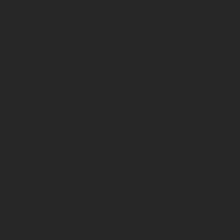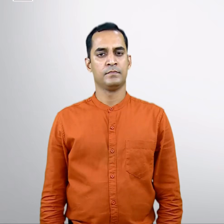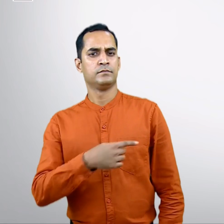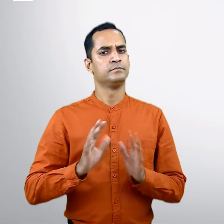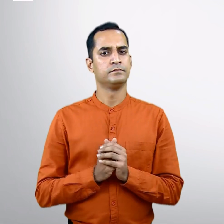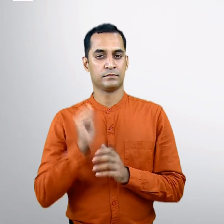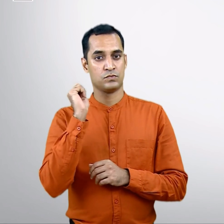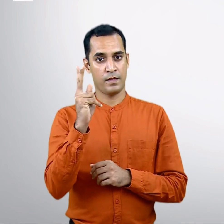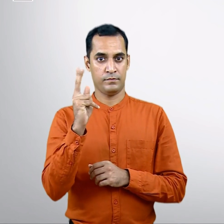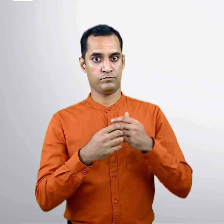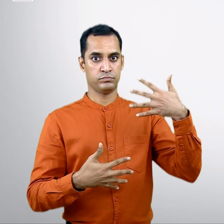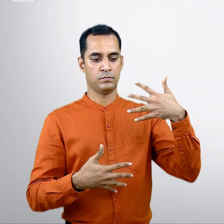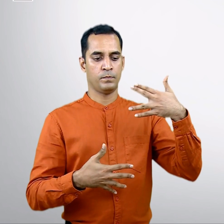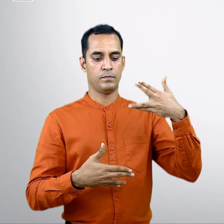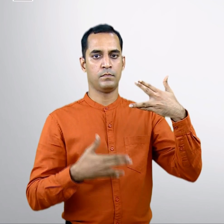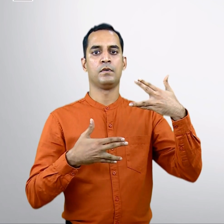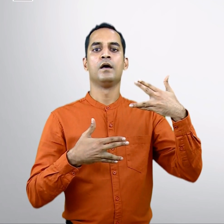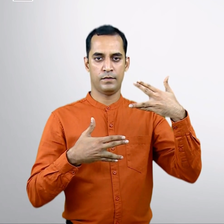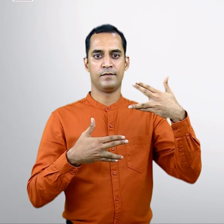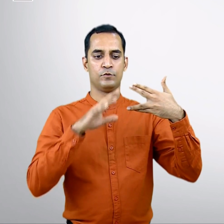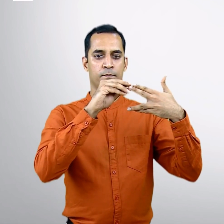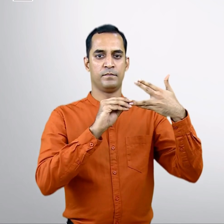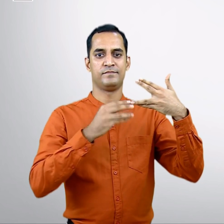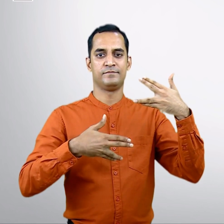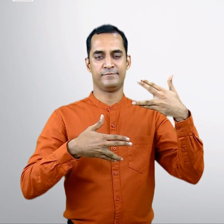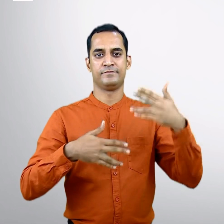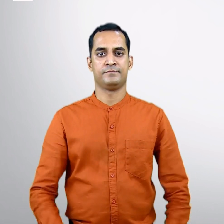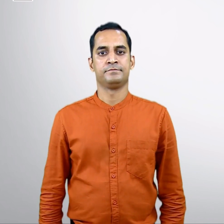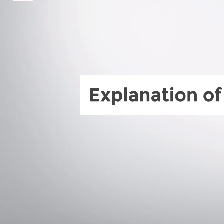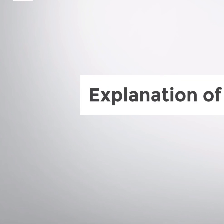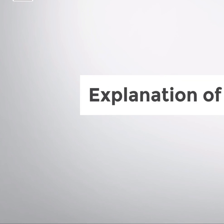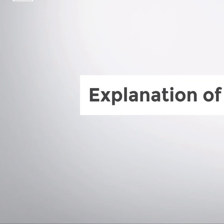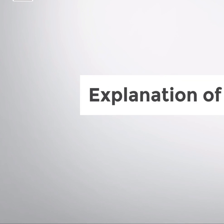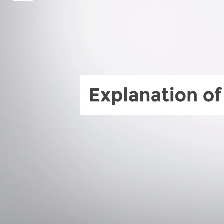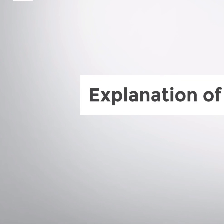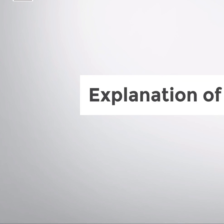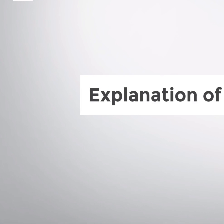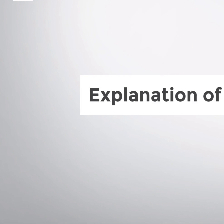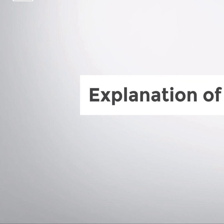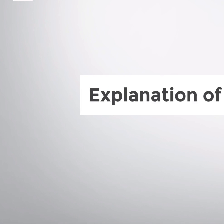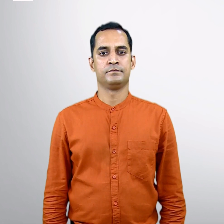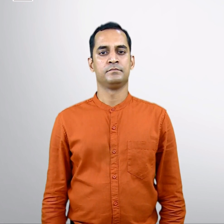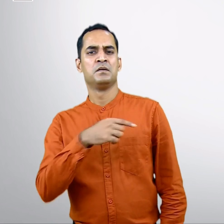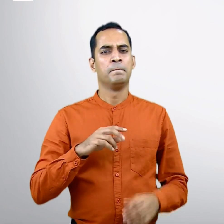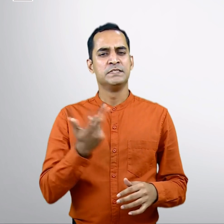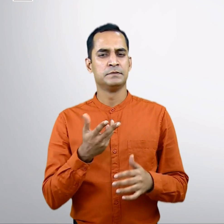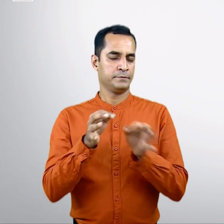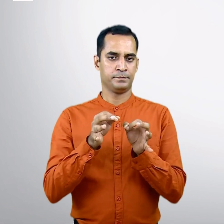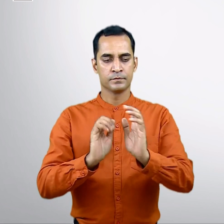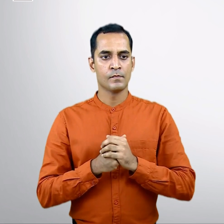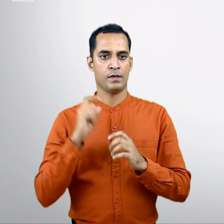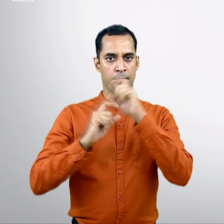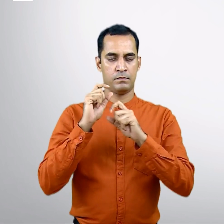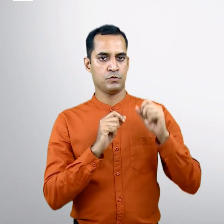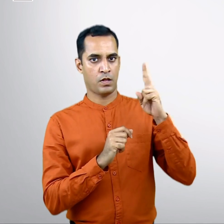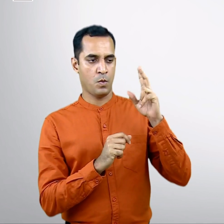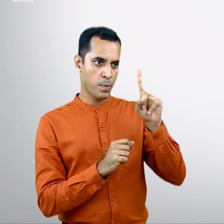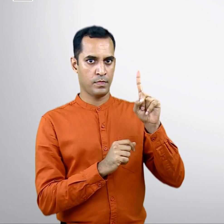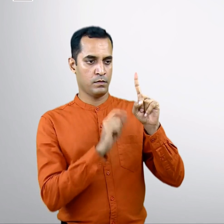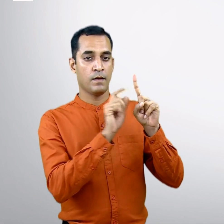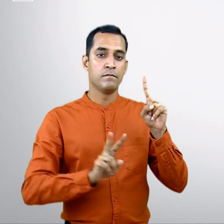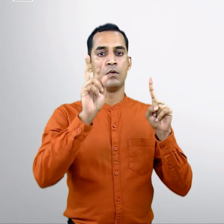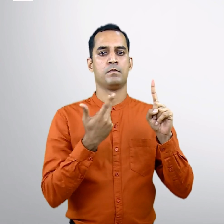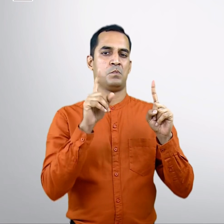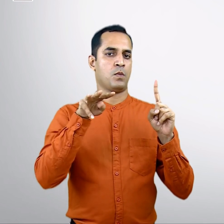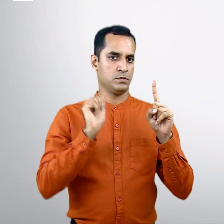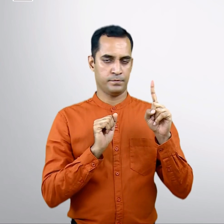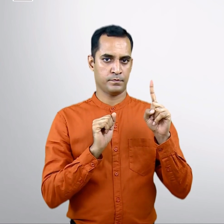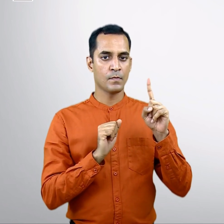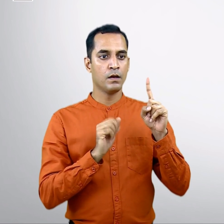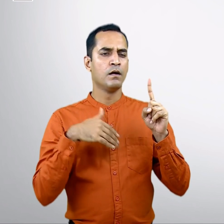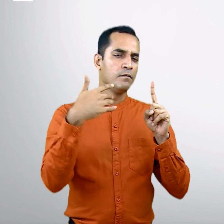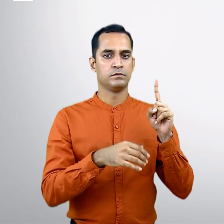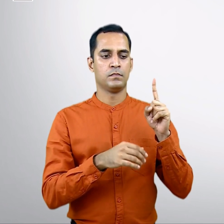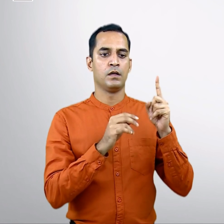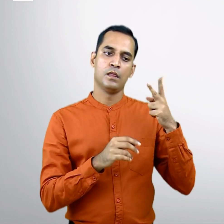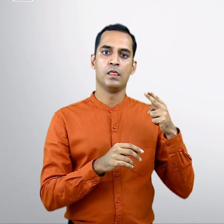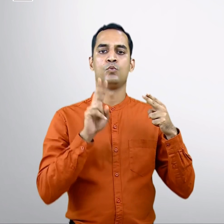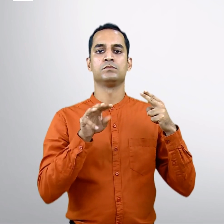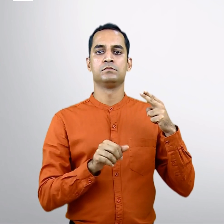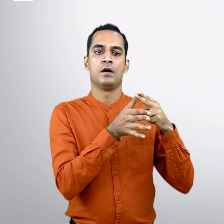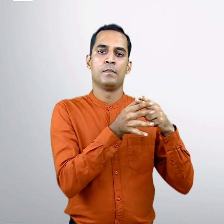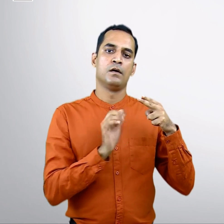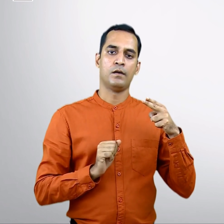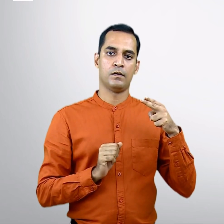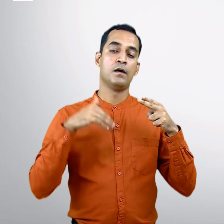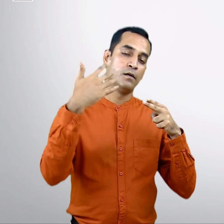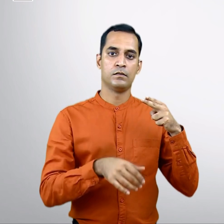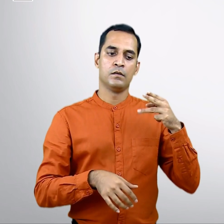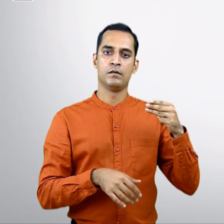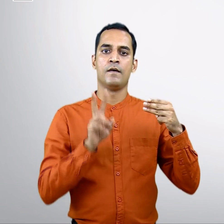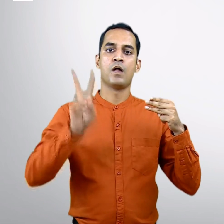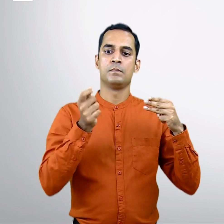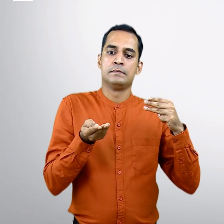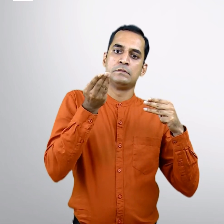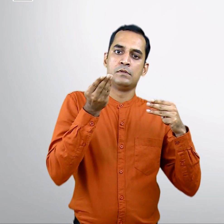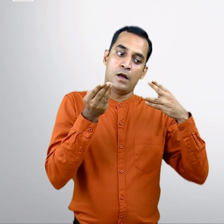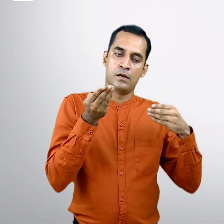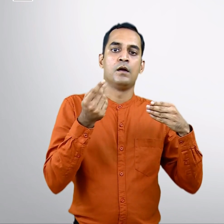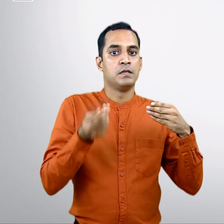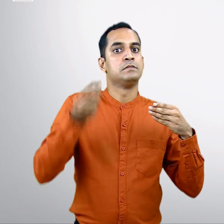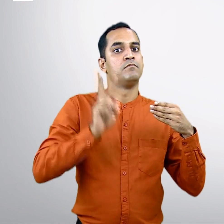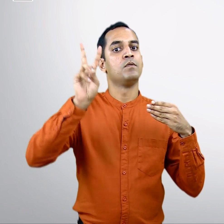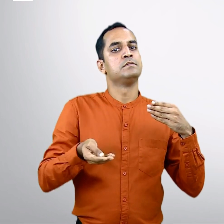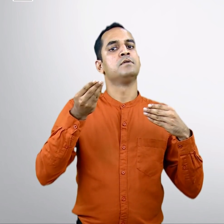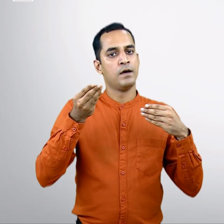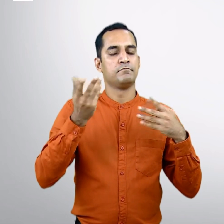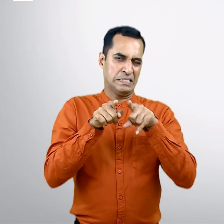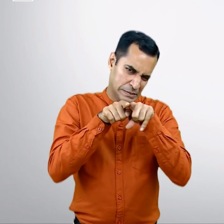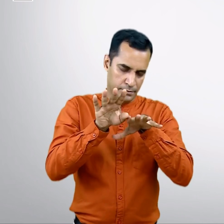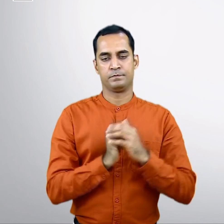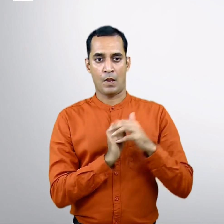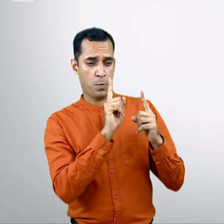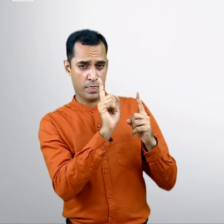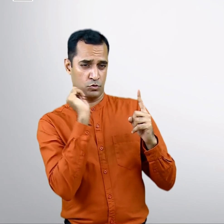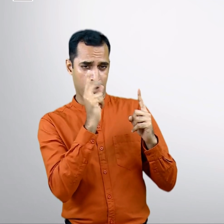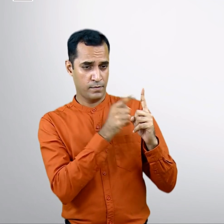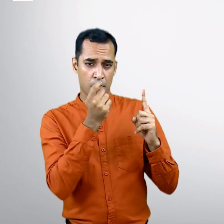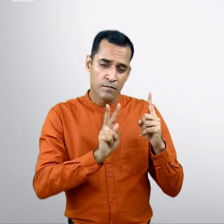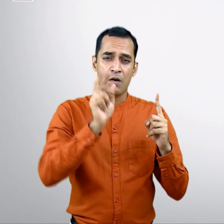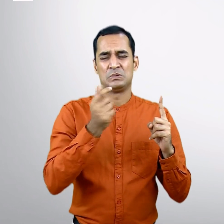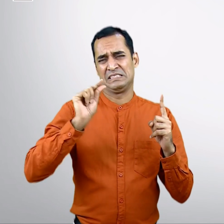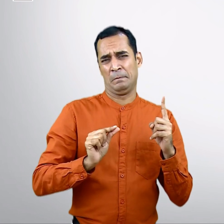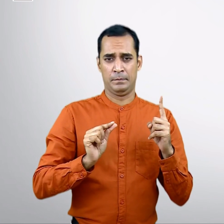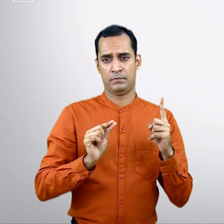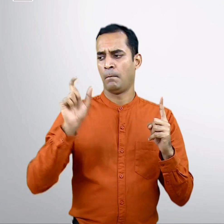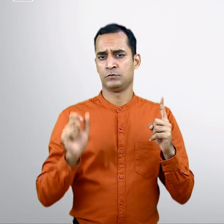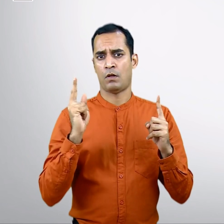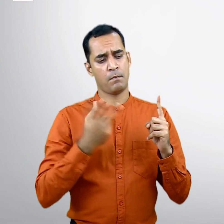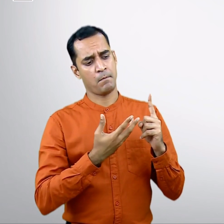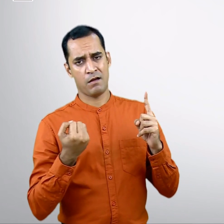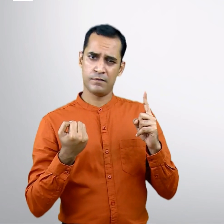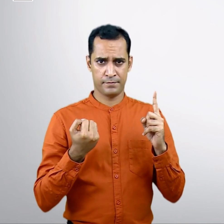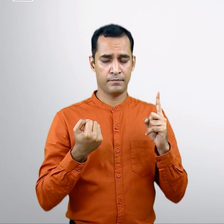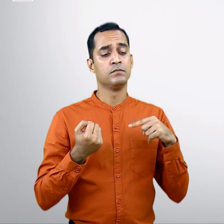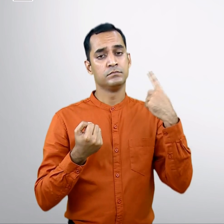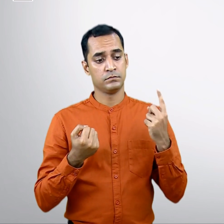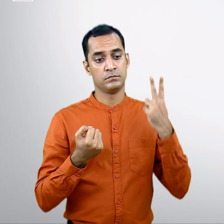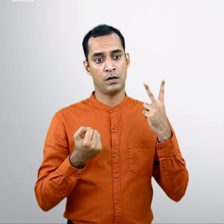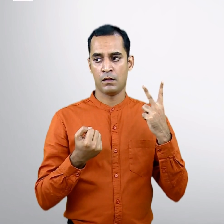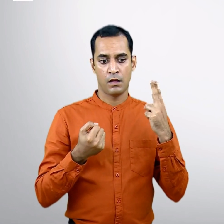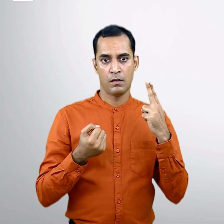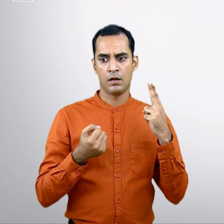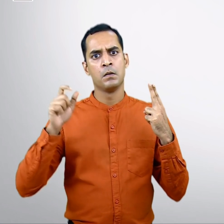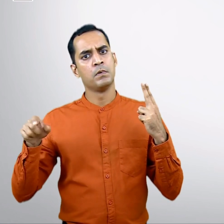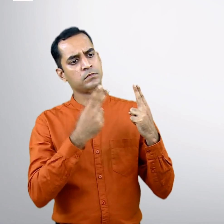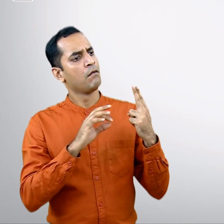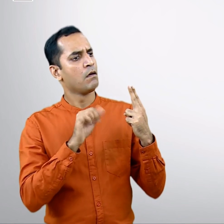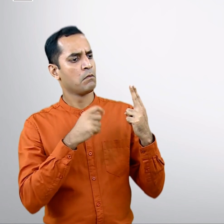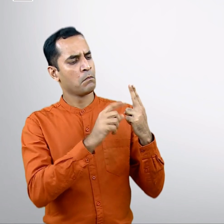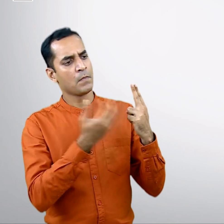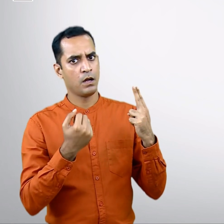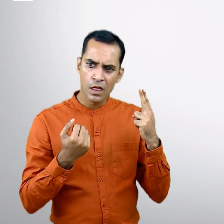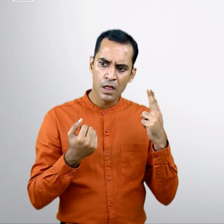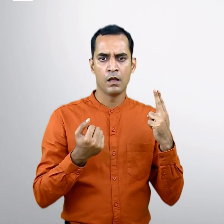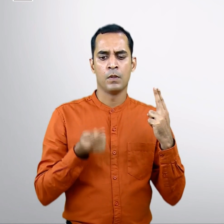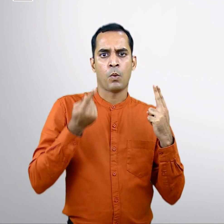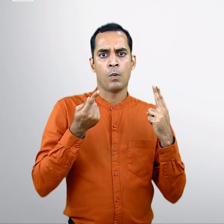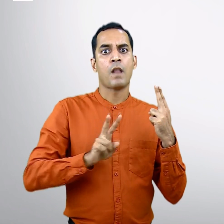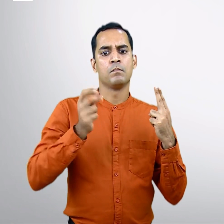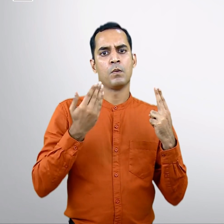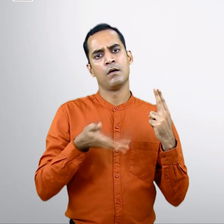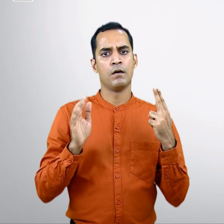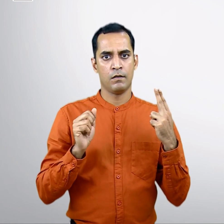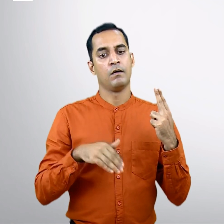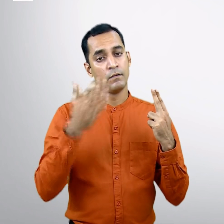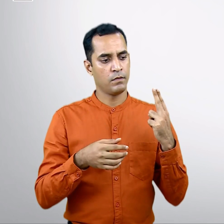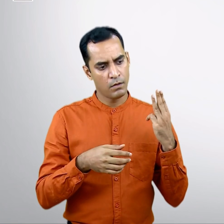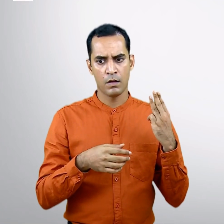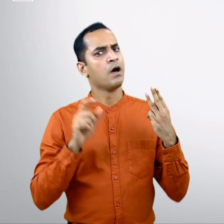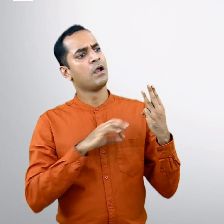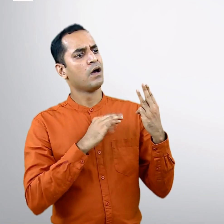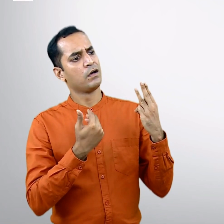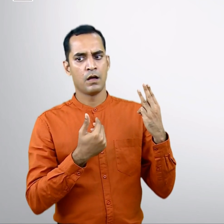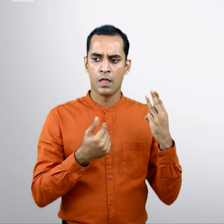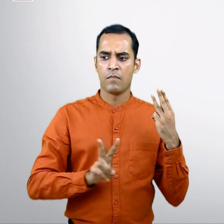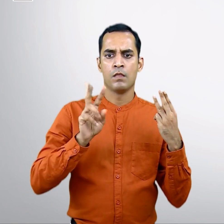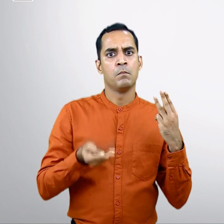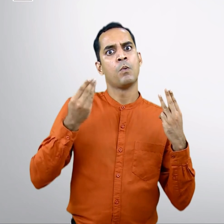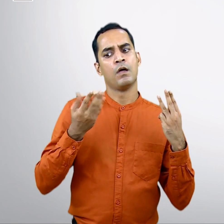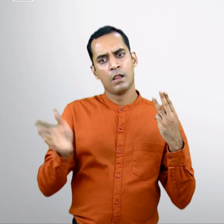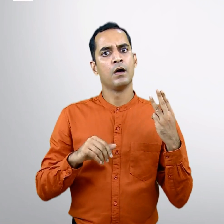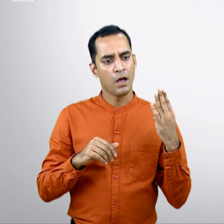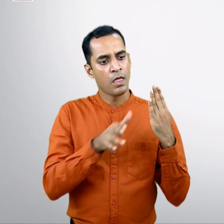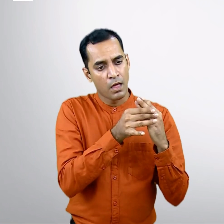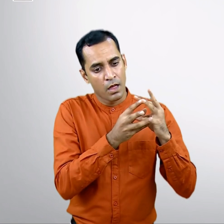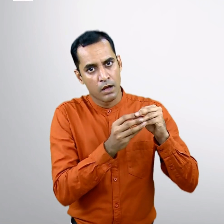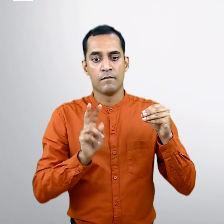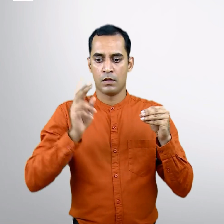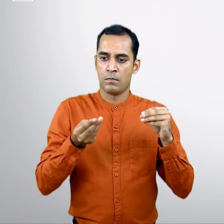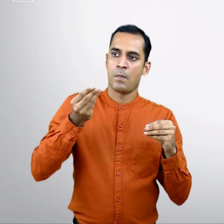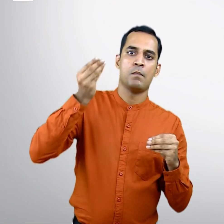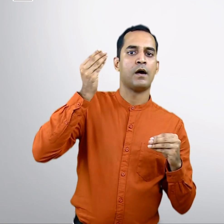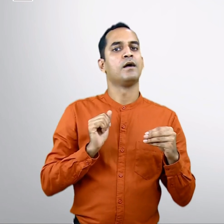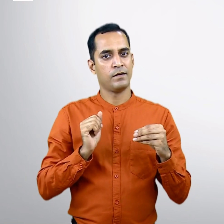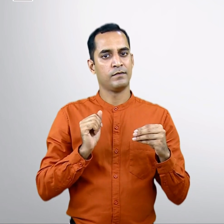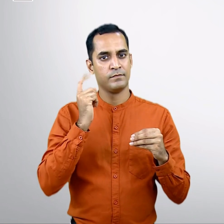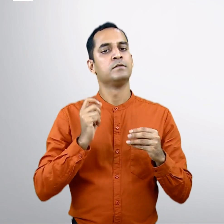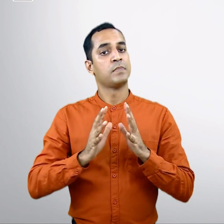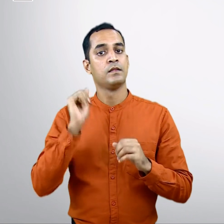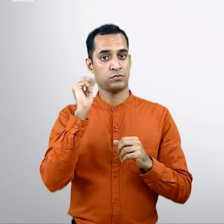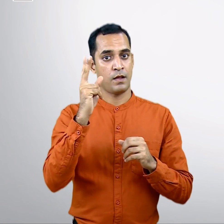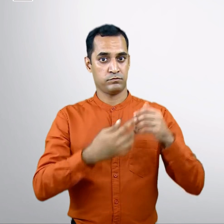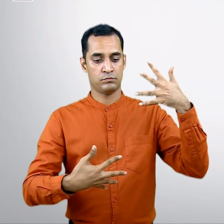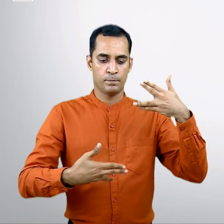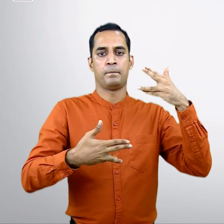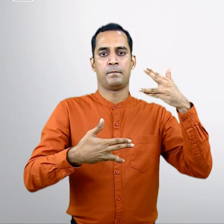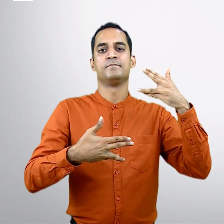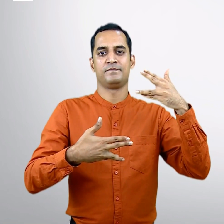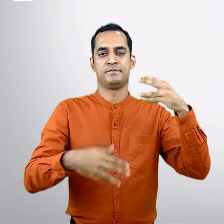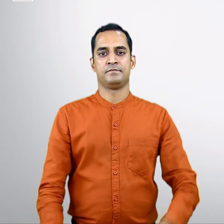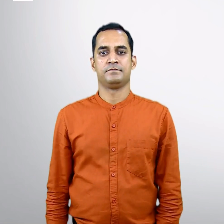Reverse Split